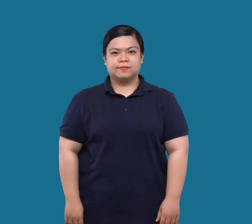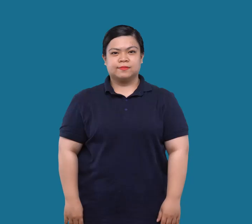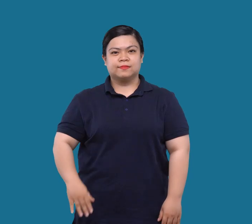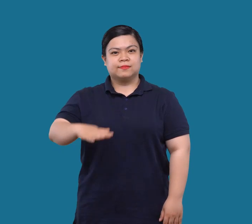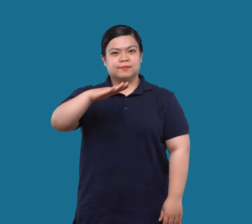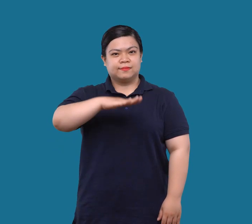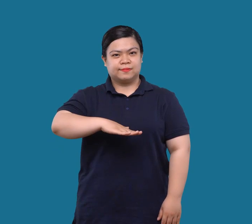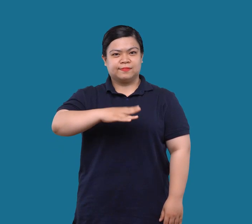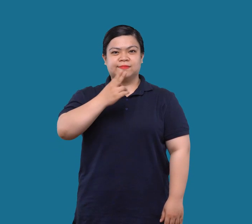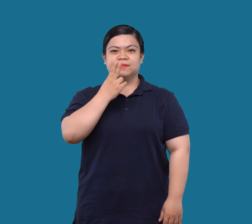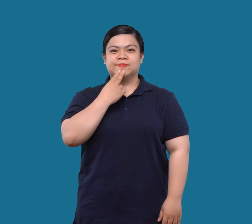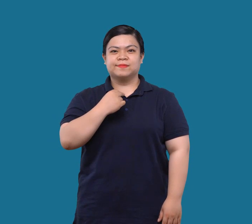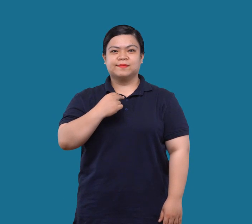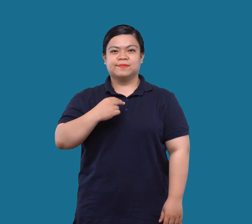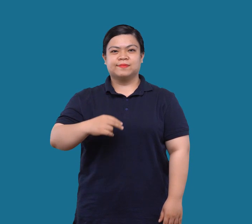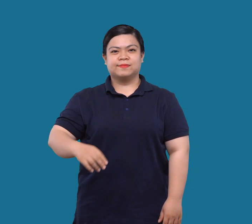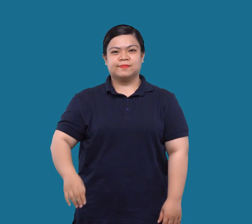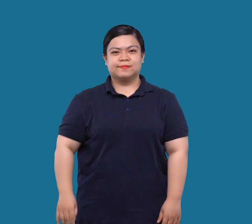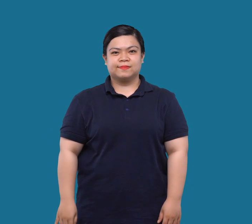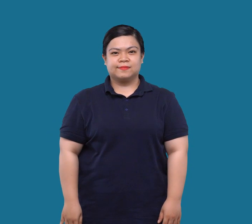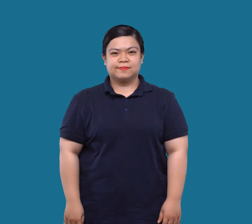em trai